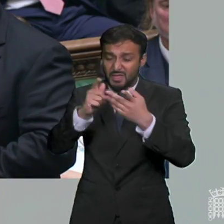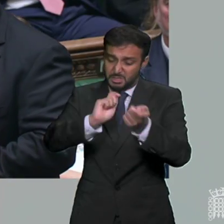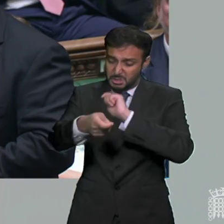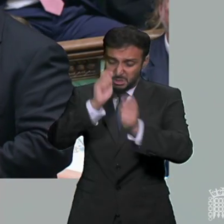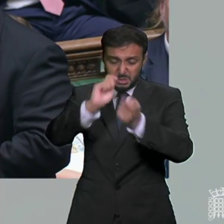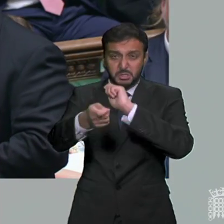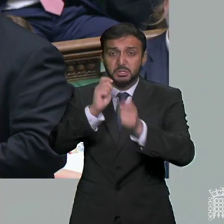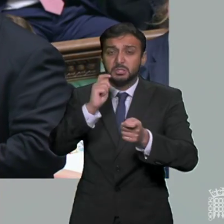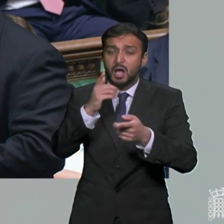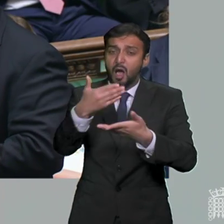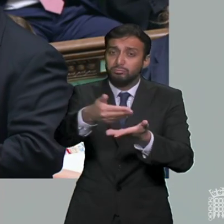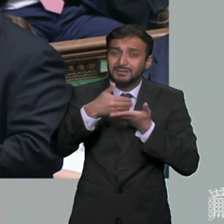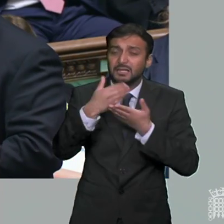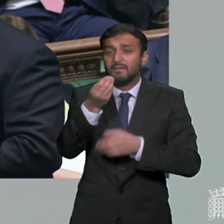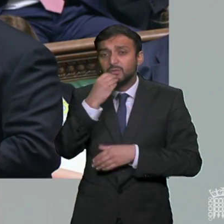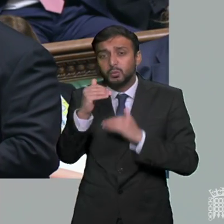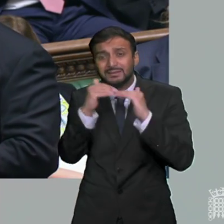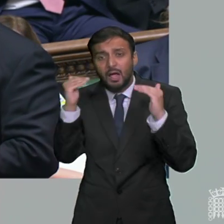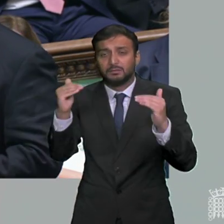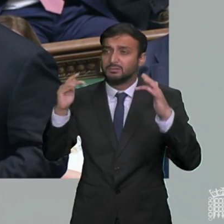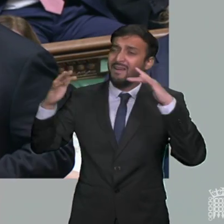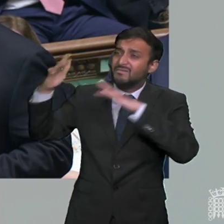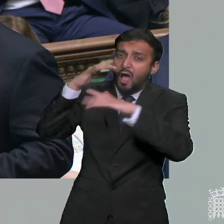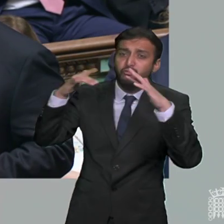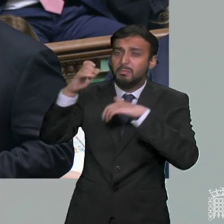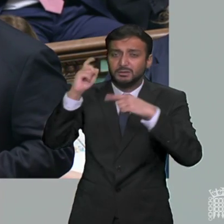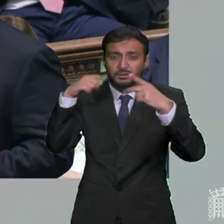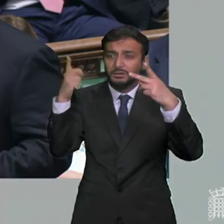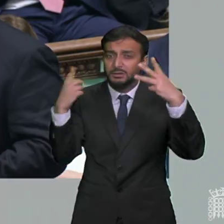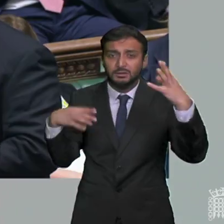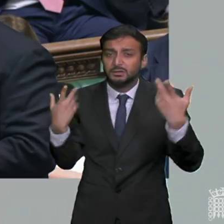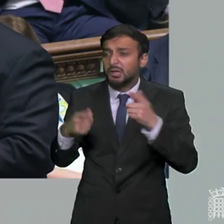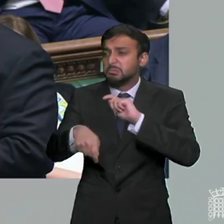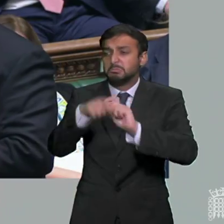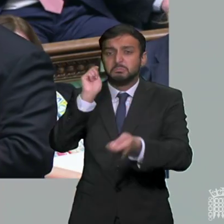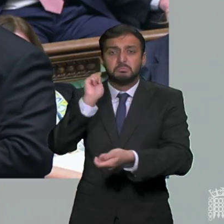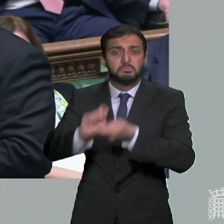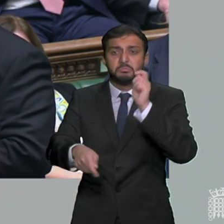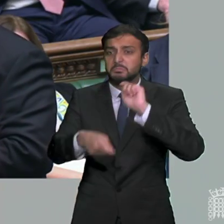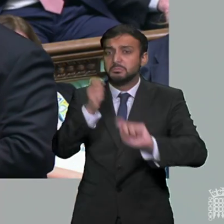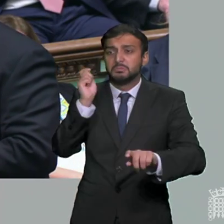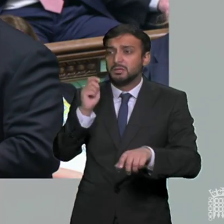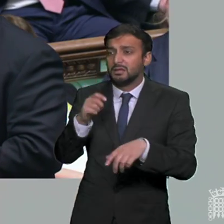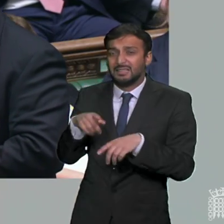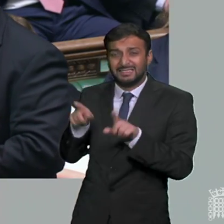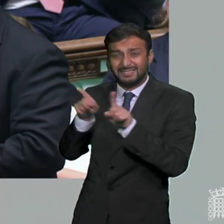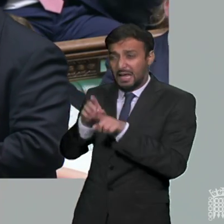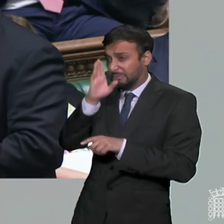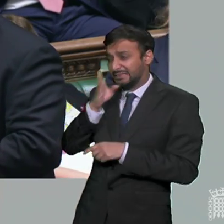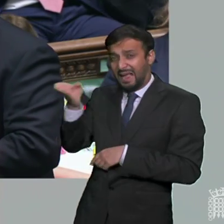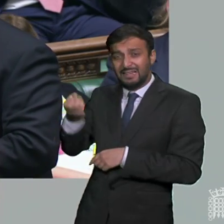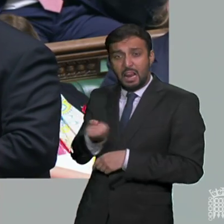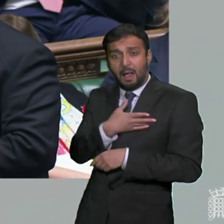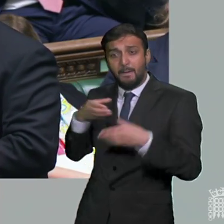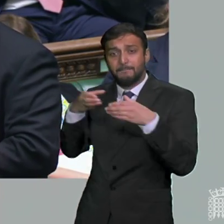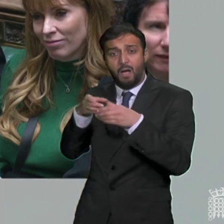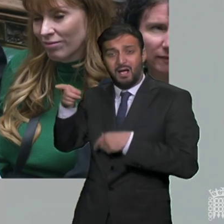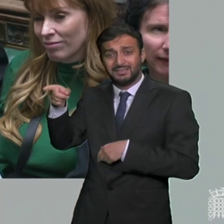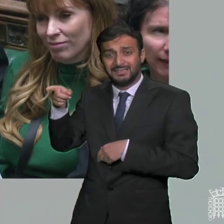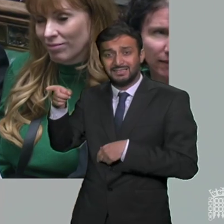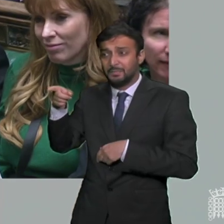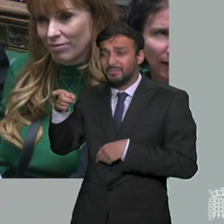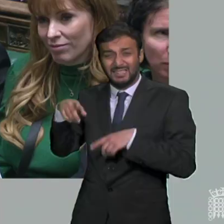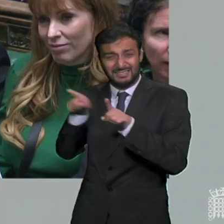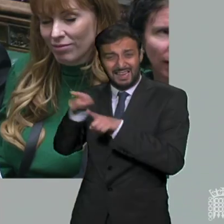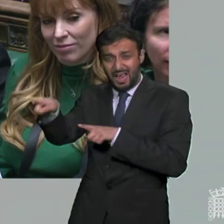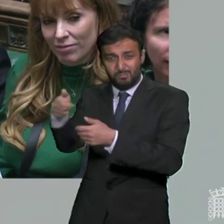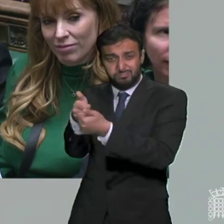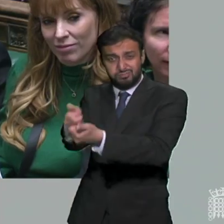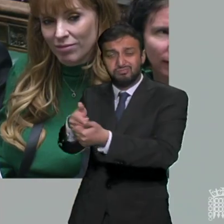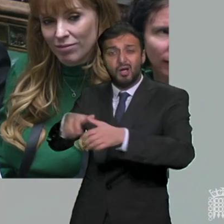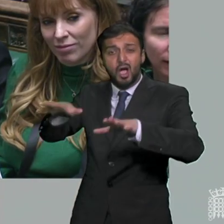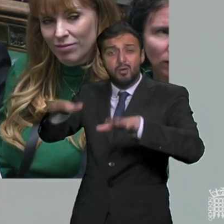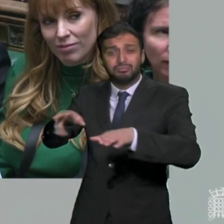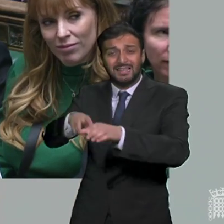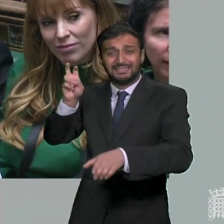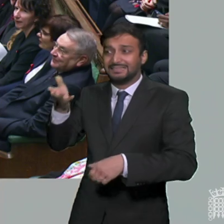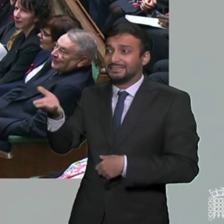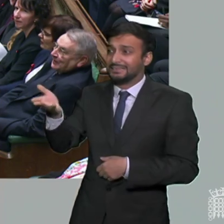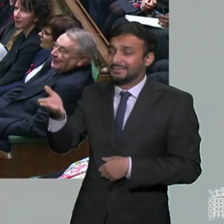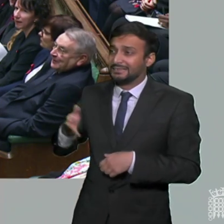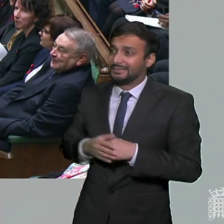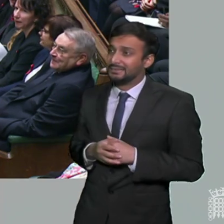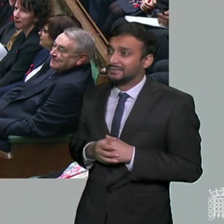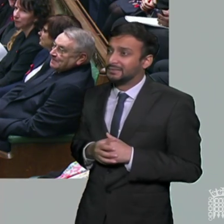And it is an even worse sight watching the leader of the Labour party desperately trying to out-Brexit the Prime Minister, ruling out freedom of movement and any hope of a Swiss-style deal.